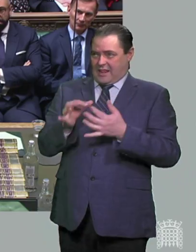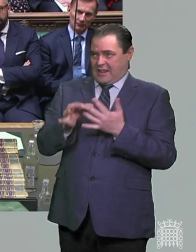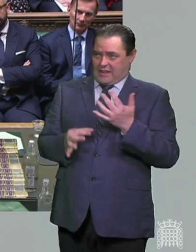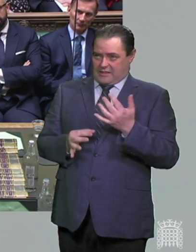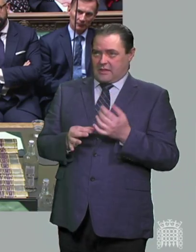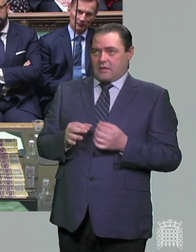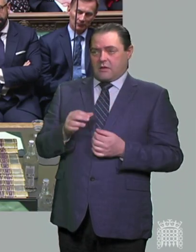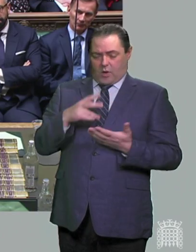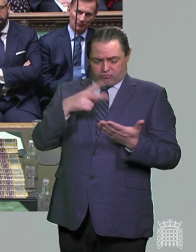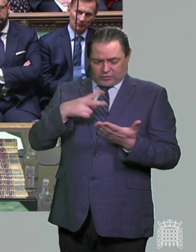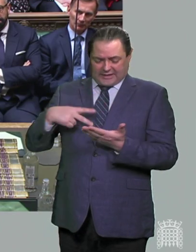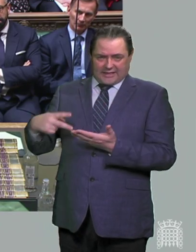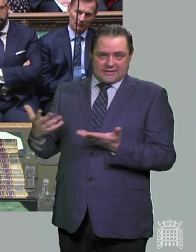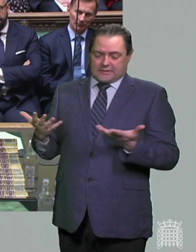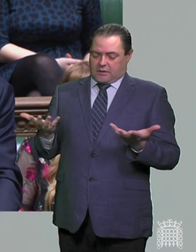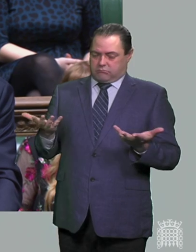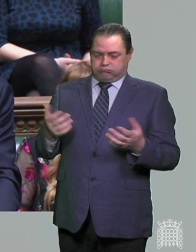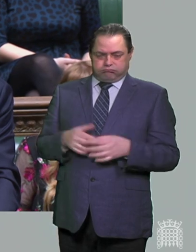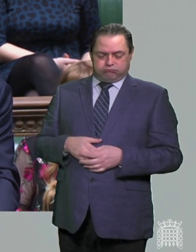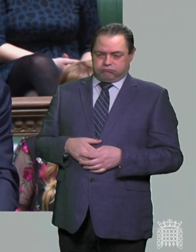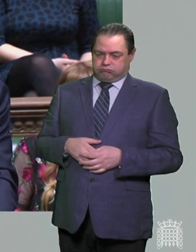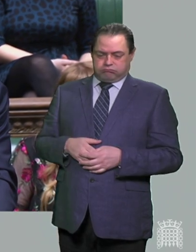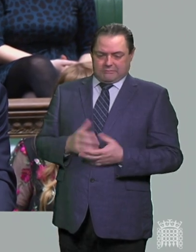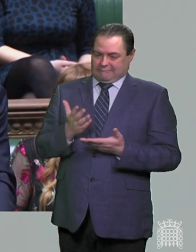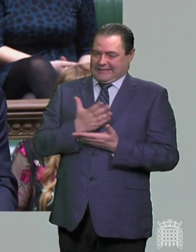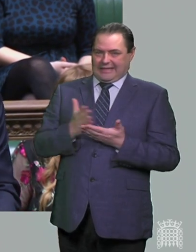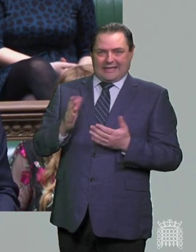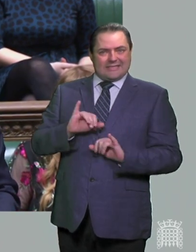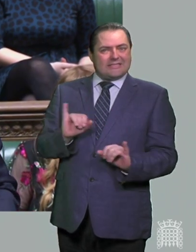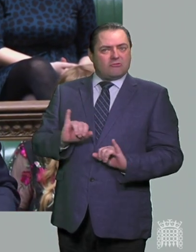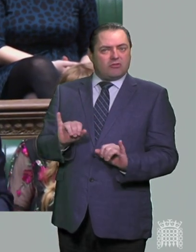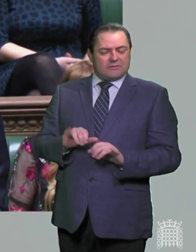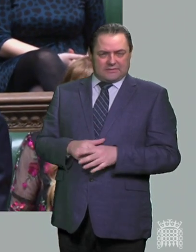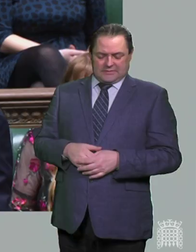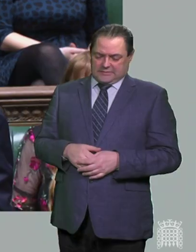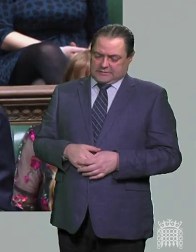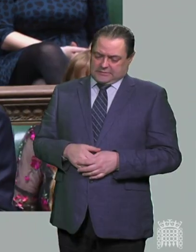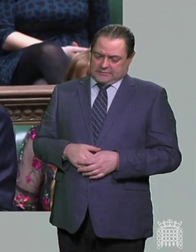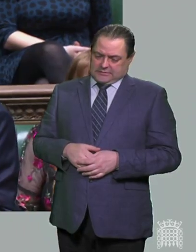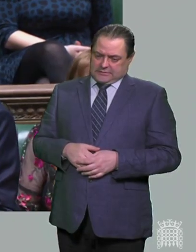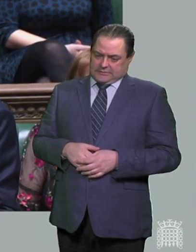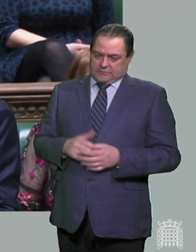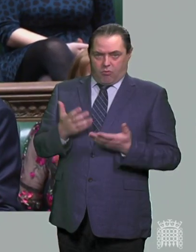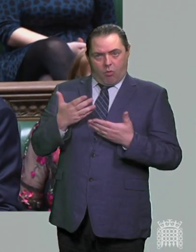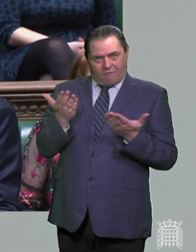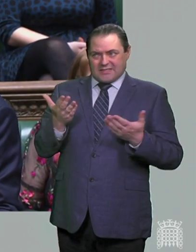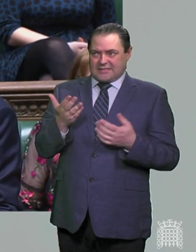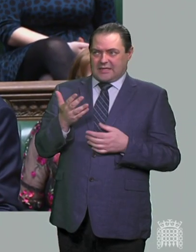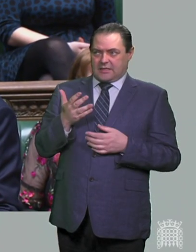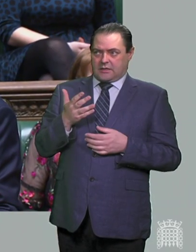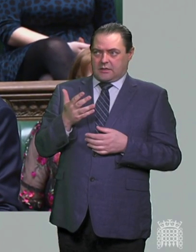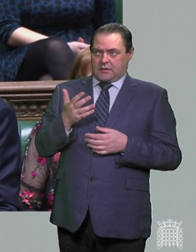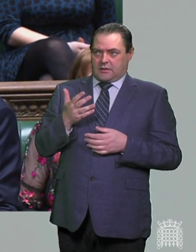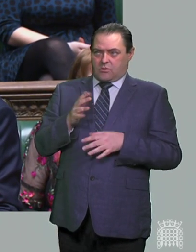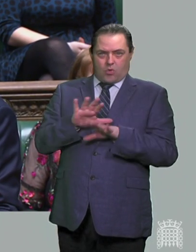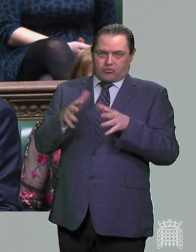Nobody reading the Casey report can be left in any doubt about how serious this is, or doubt for a second that it is restricted to the Met.